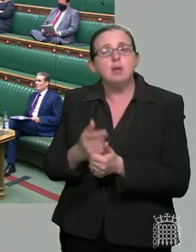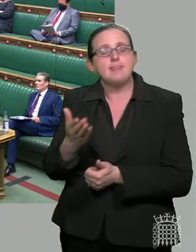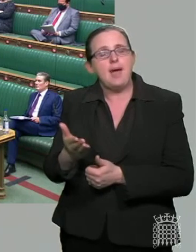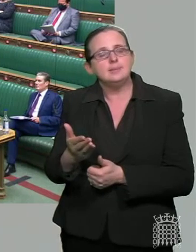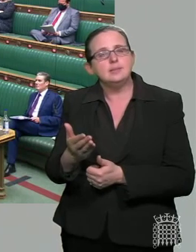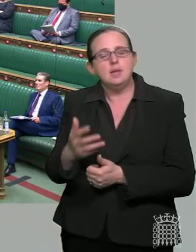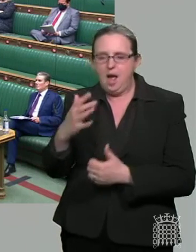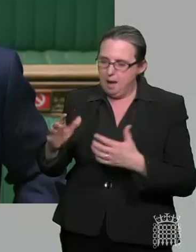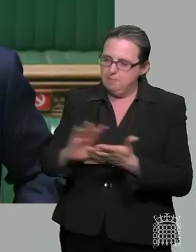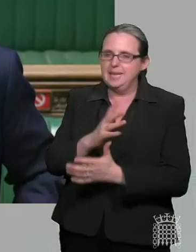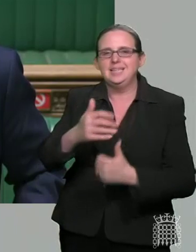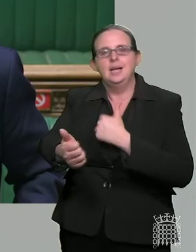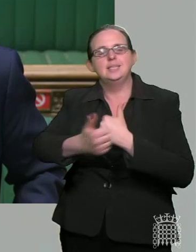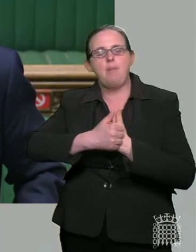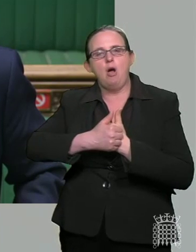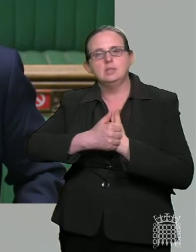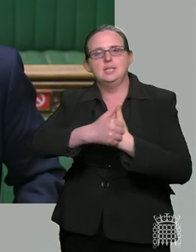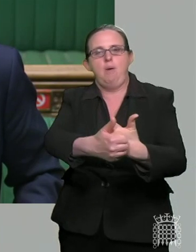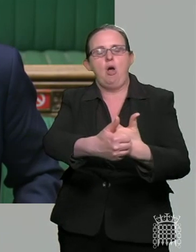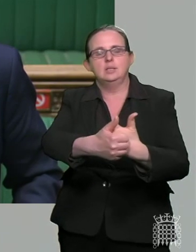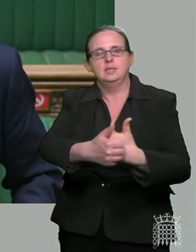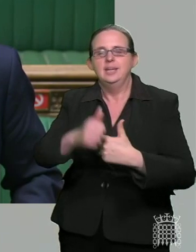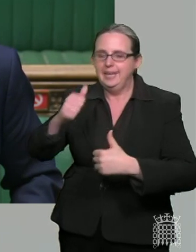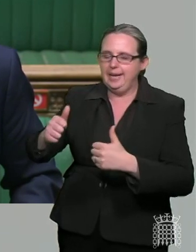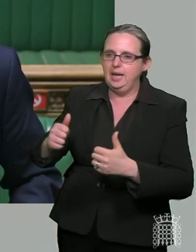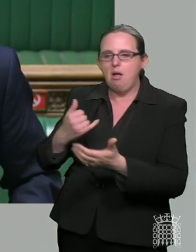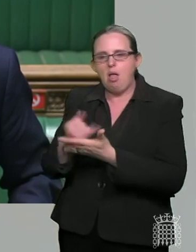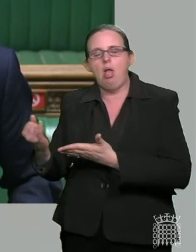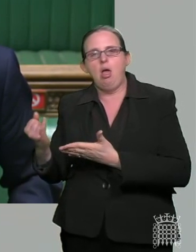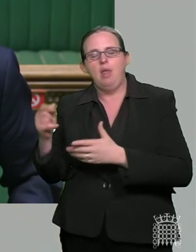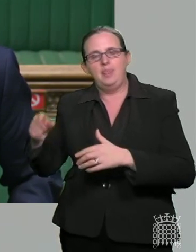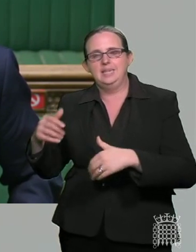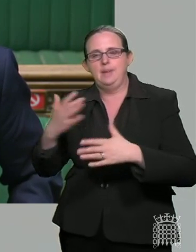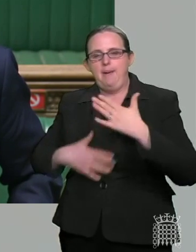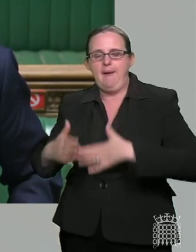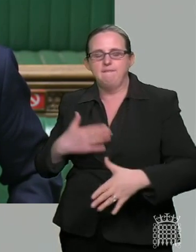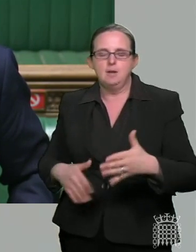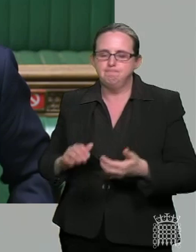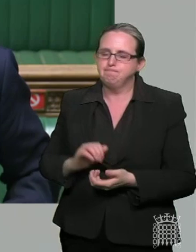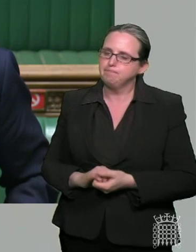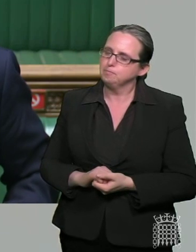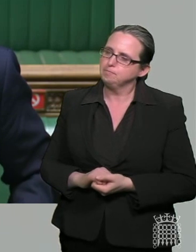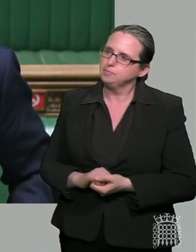I am delighted that he is taking that attitude now.